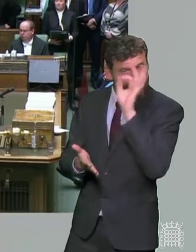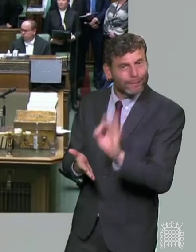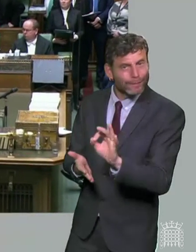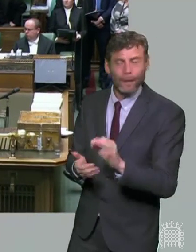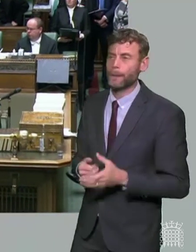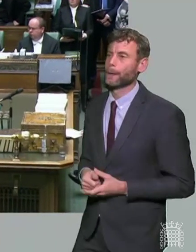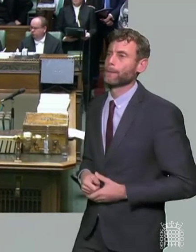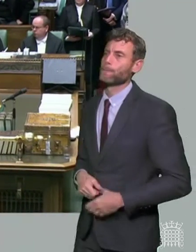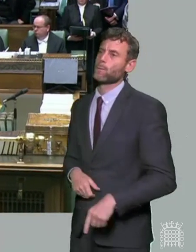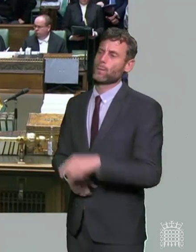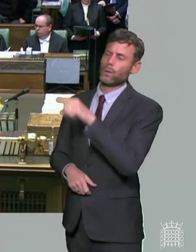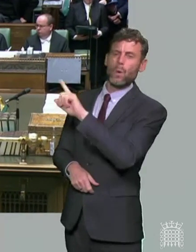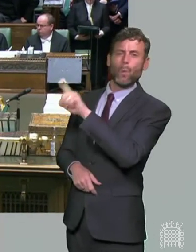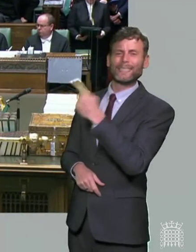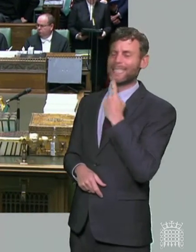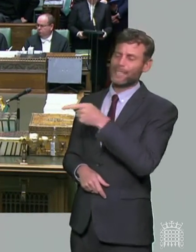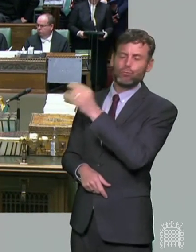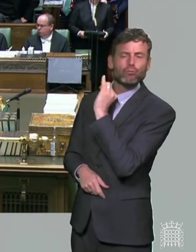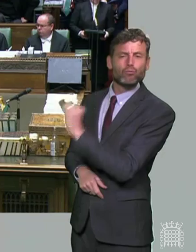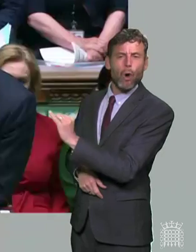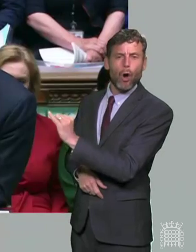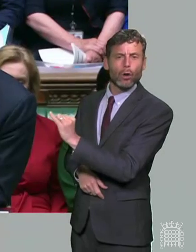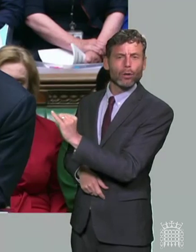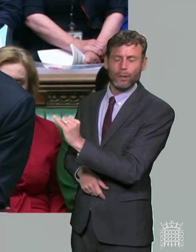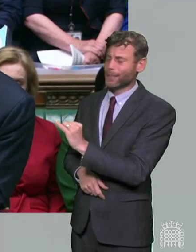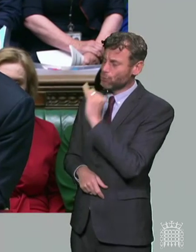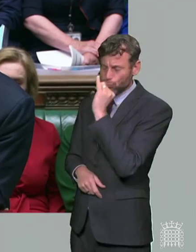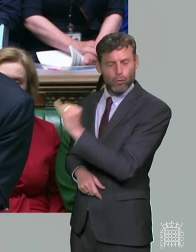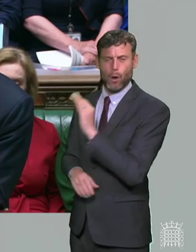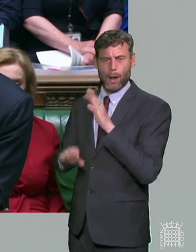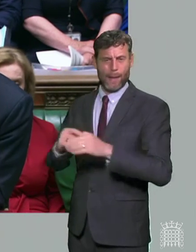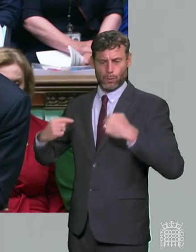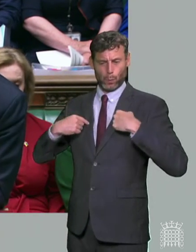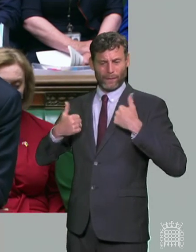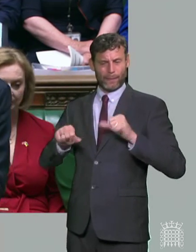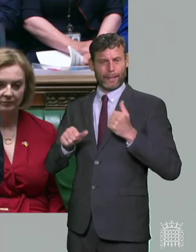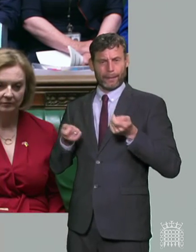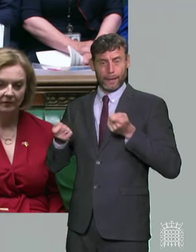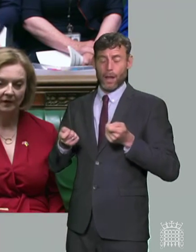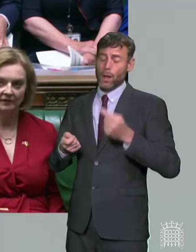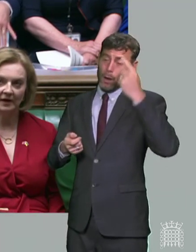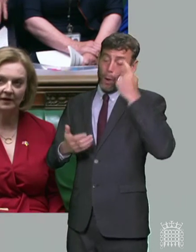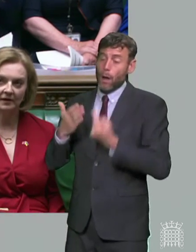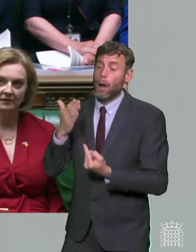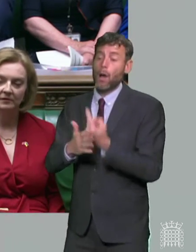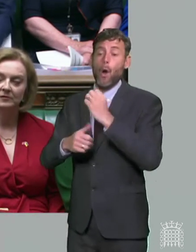He is wrong about what we are doing. Of course, we have got to clear the covid backlogs.